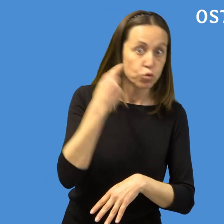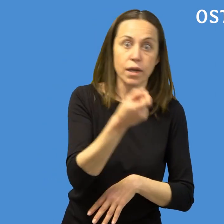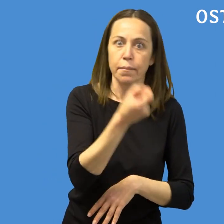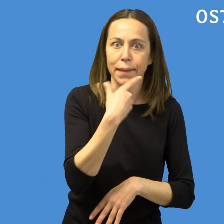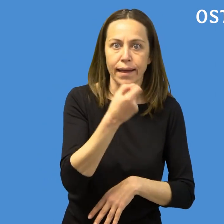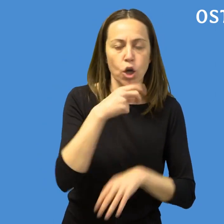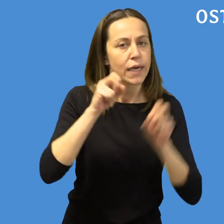droga